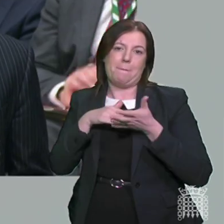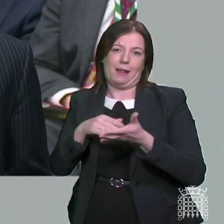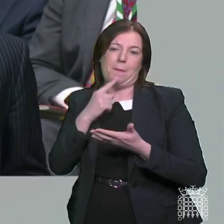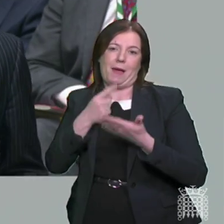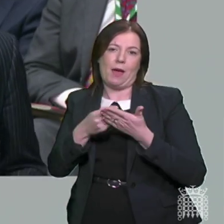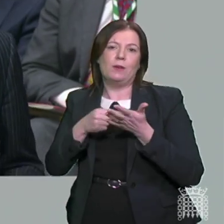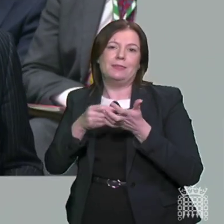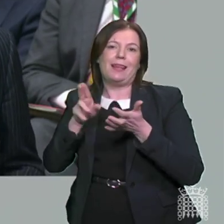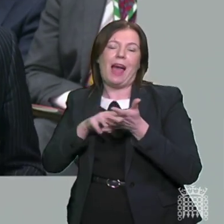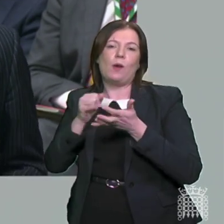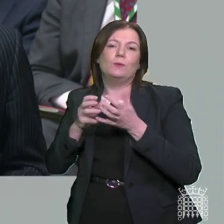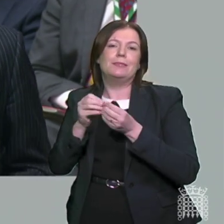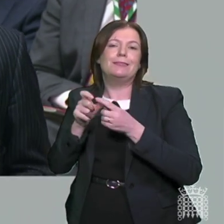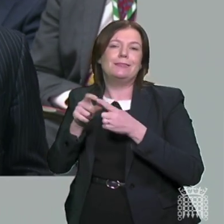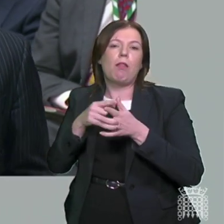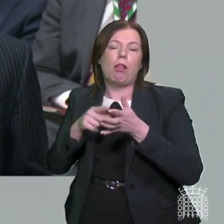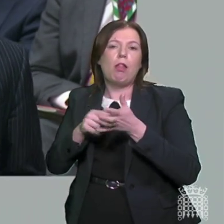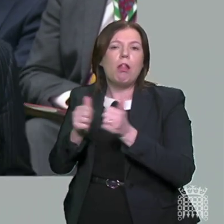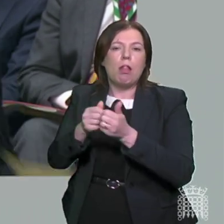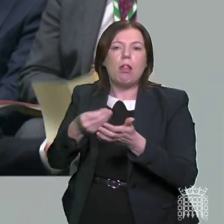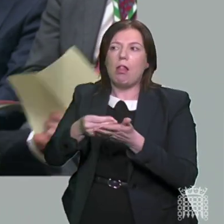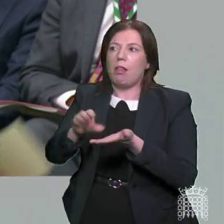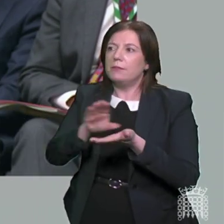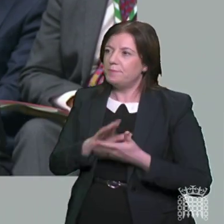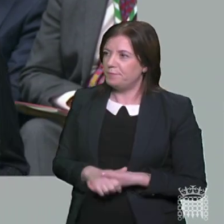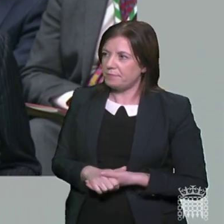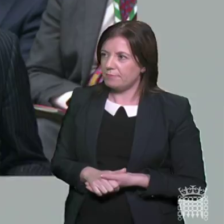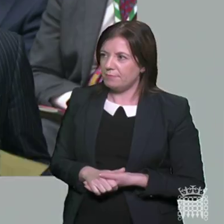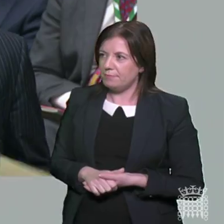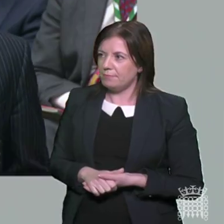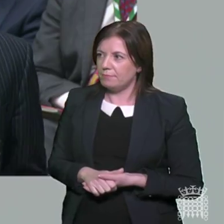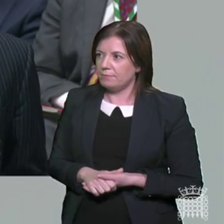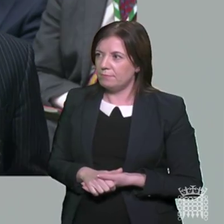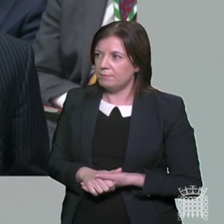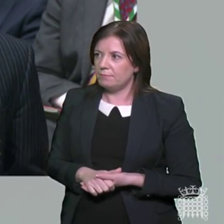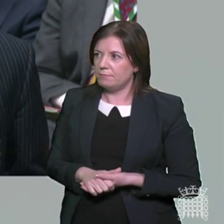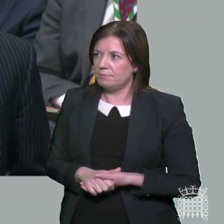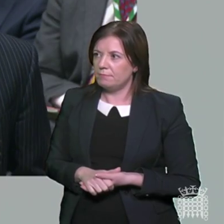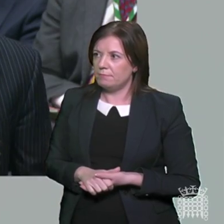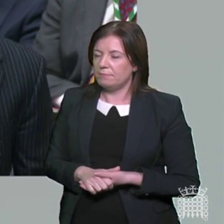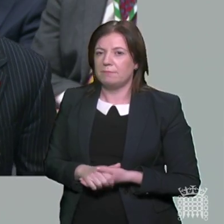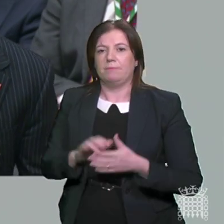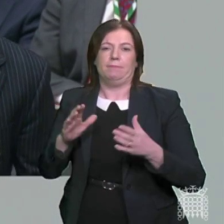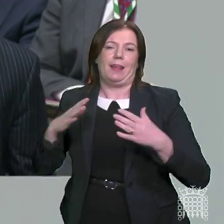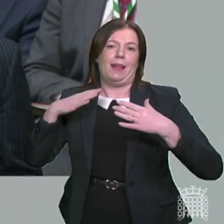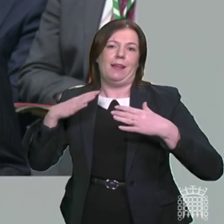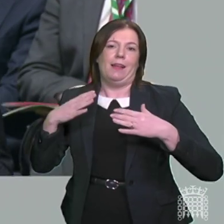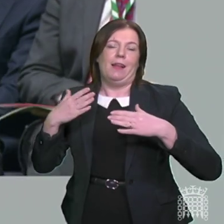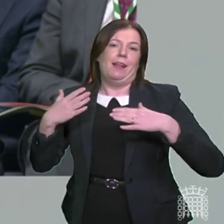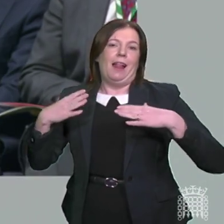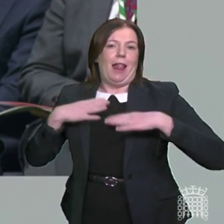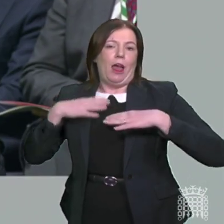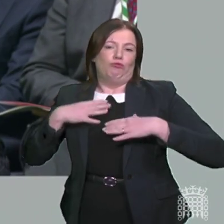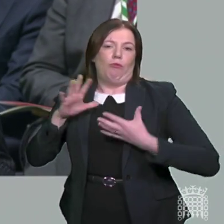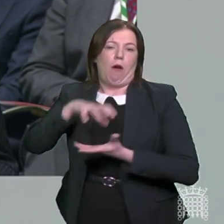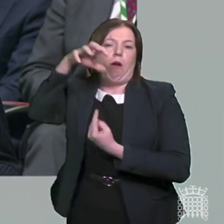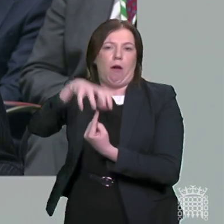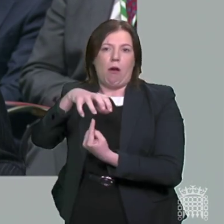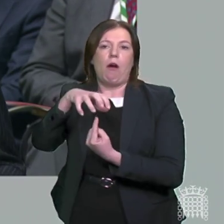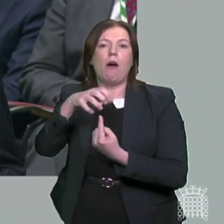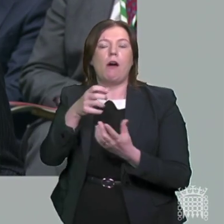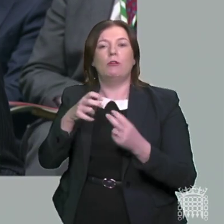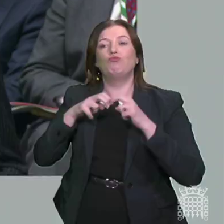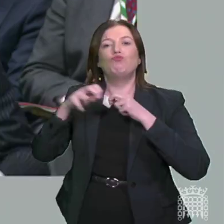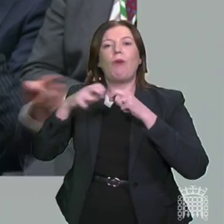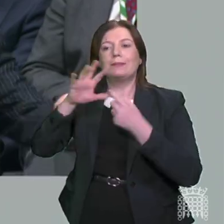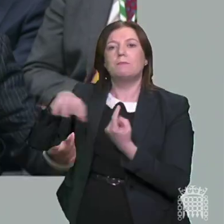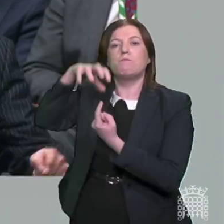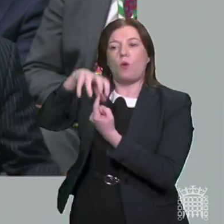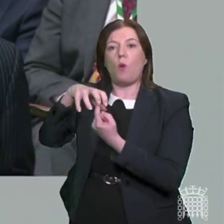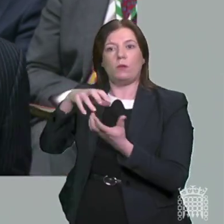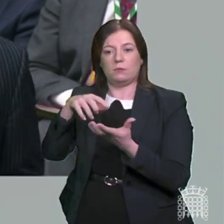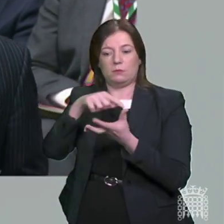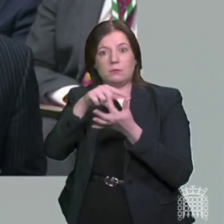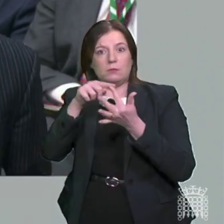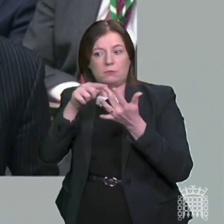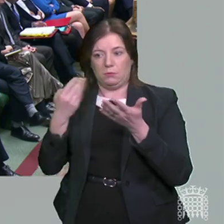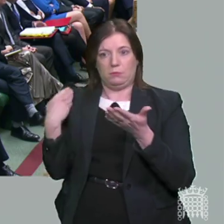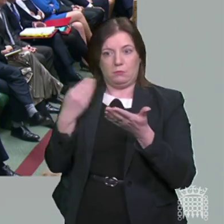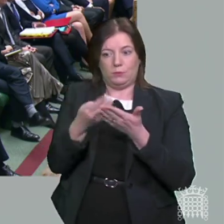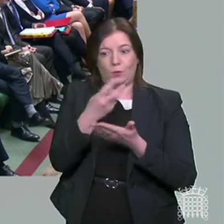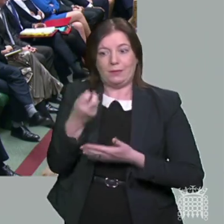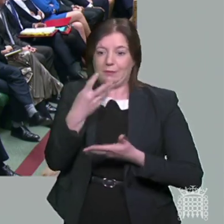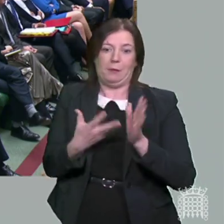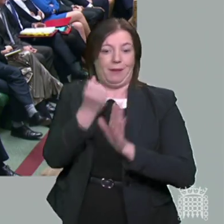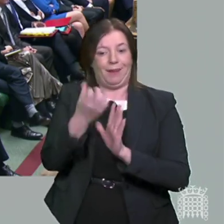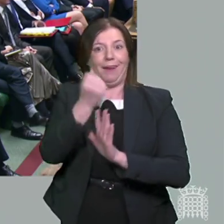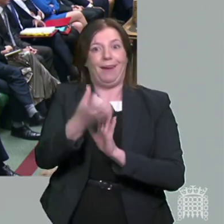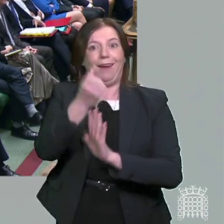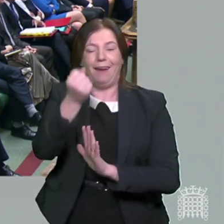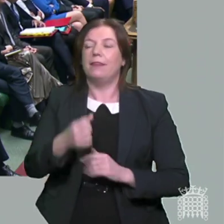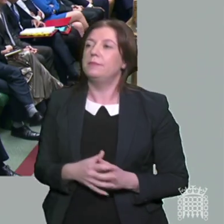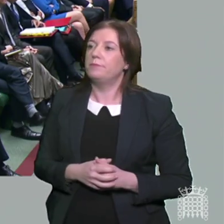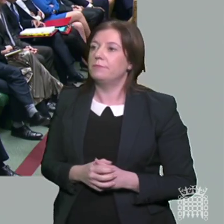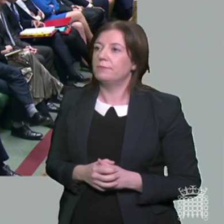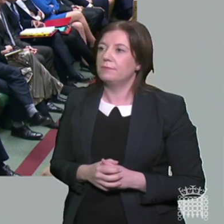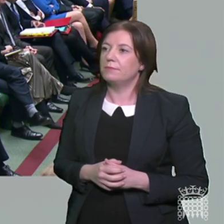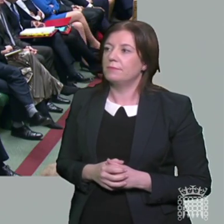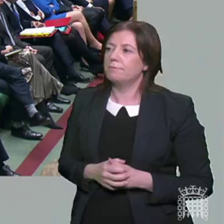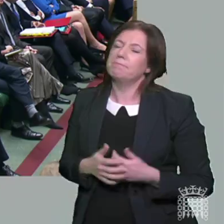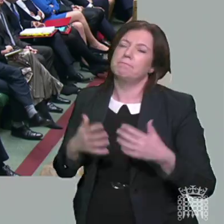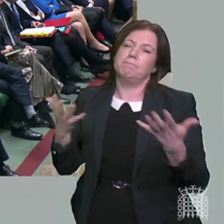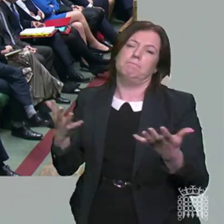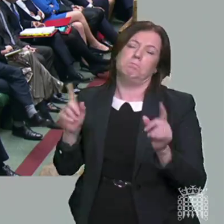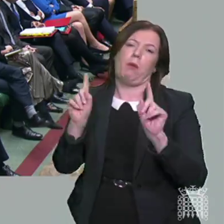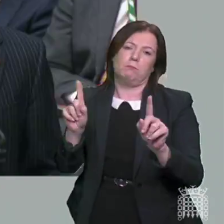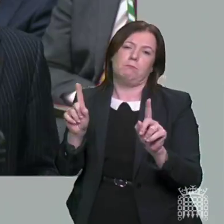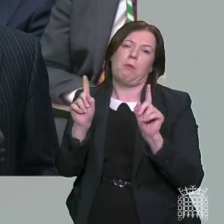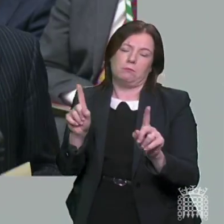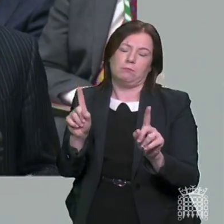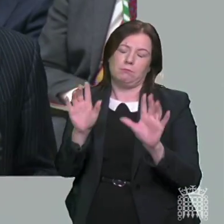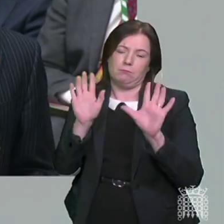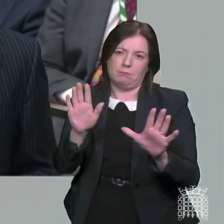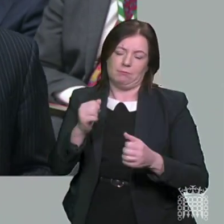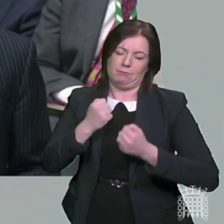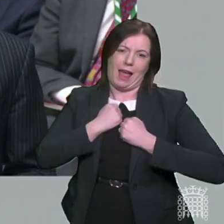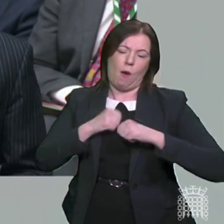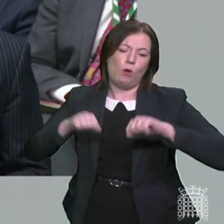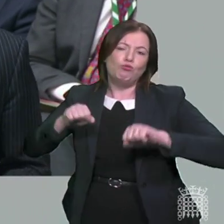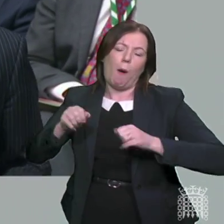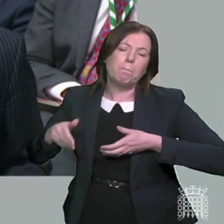towns deal, the brand new Duncan Edwards leisure facility, and a transport interchange project that has been secured since my election in 2019.